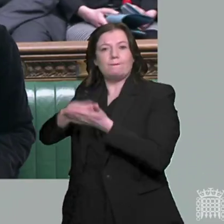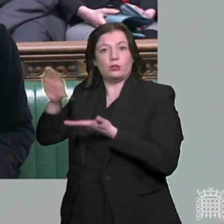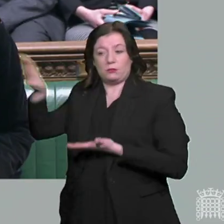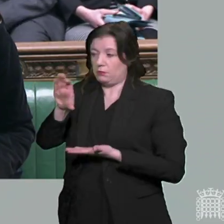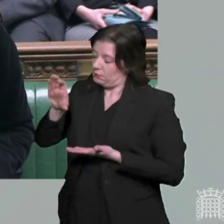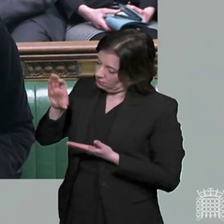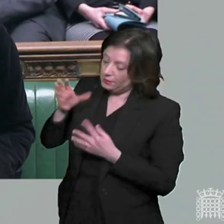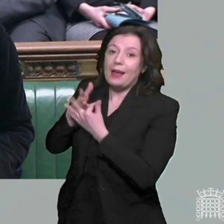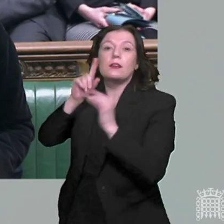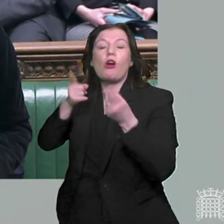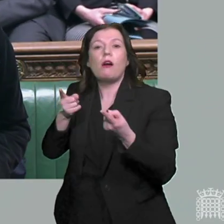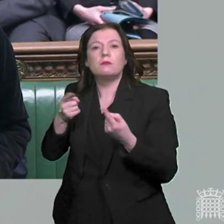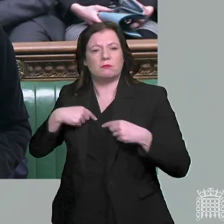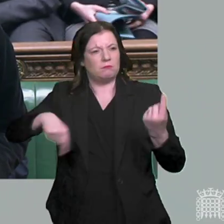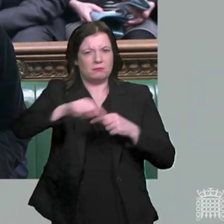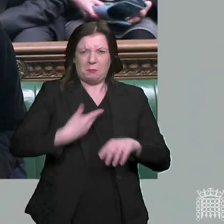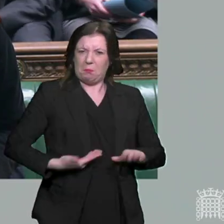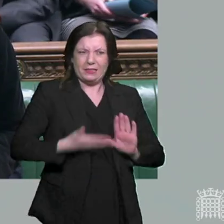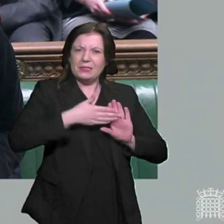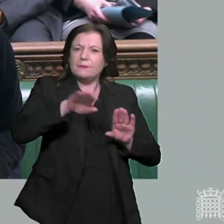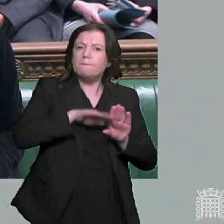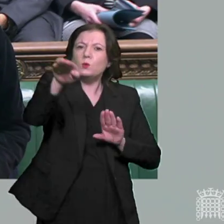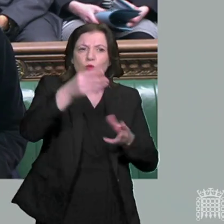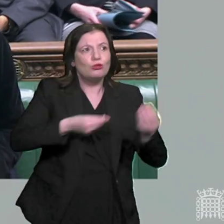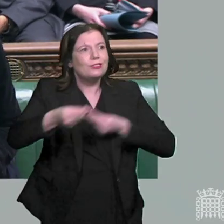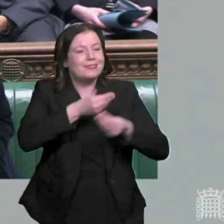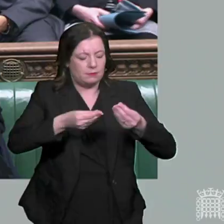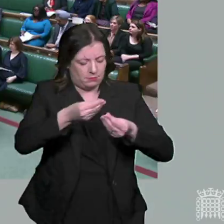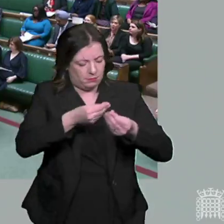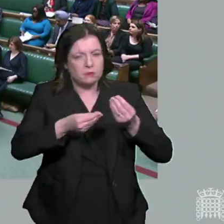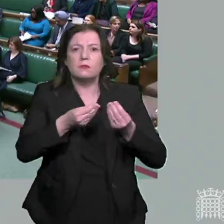Which of those barriers to growth for our innovative businesses will the Minister sort out today?